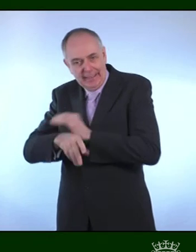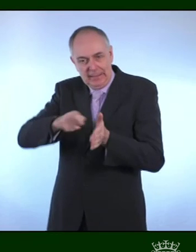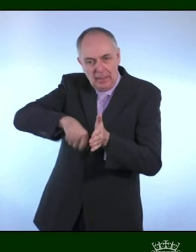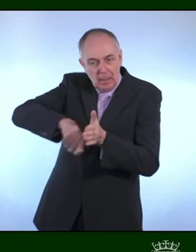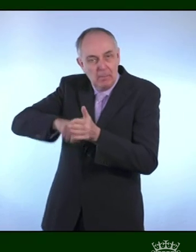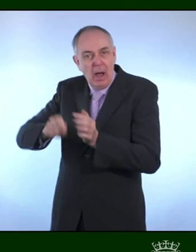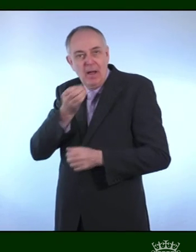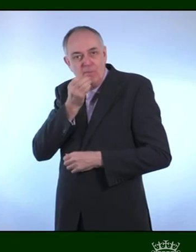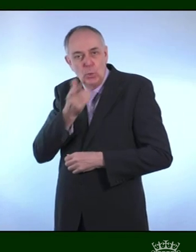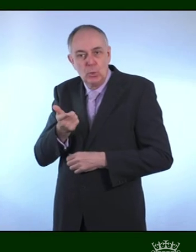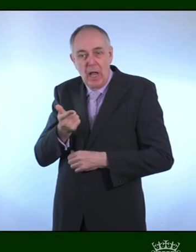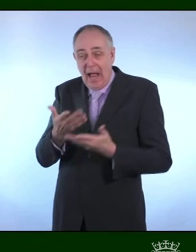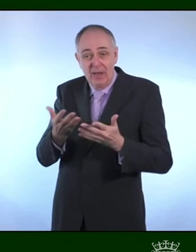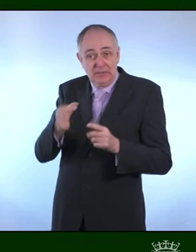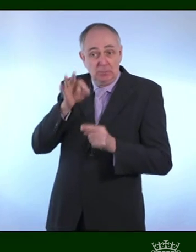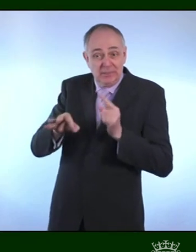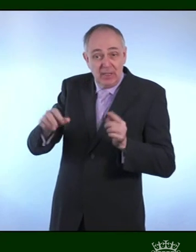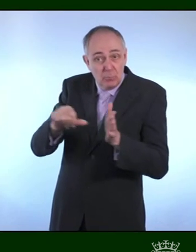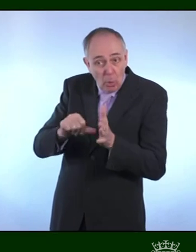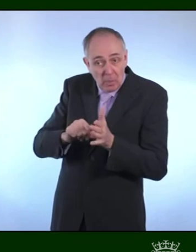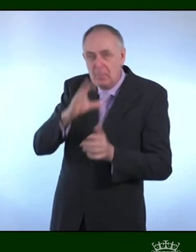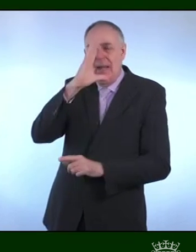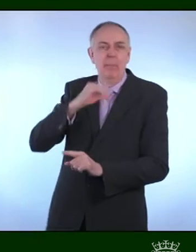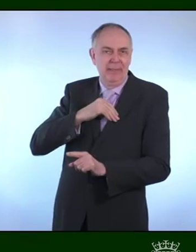If there is a particular problem, I will raise it with them again.